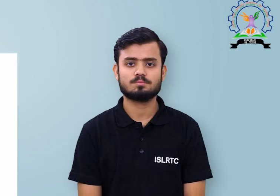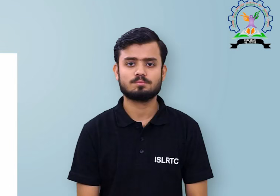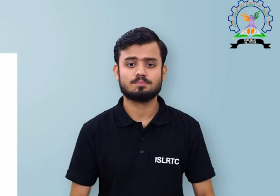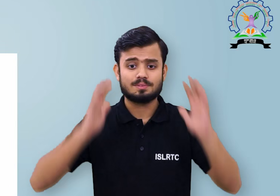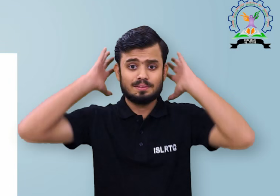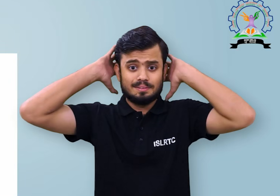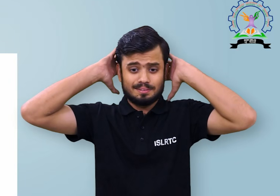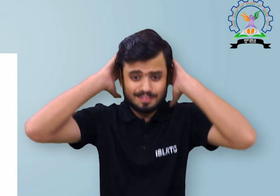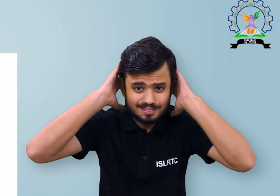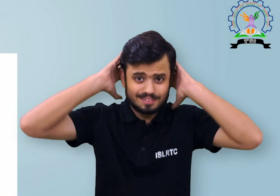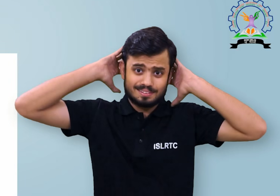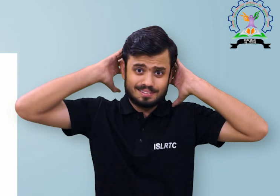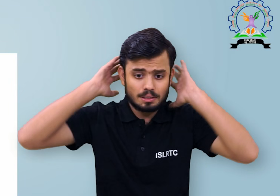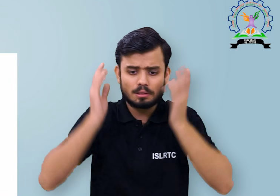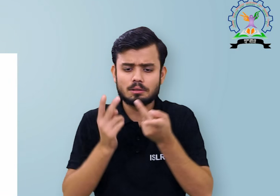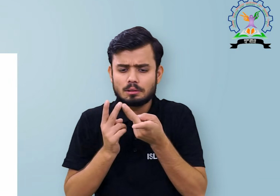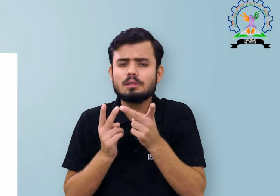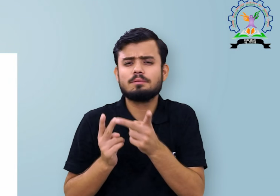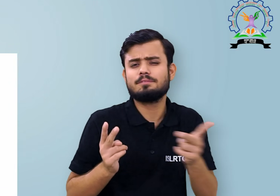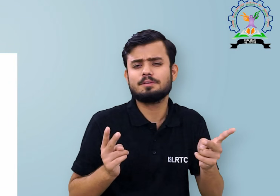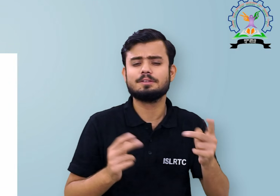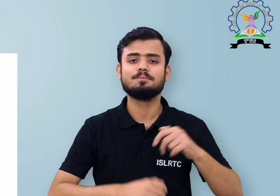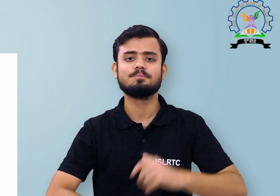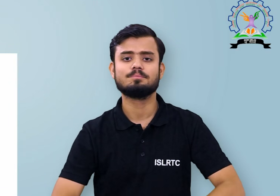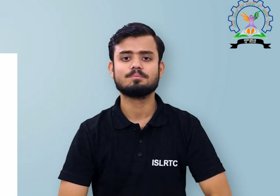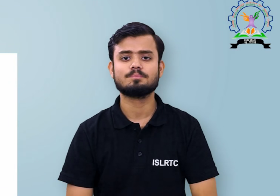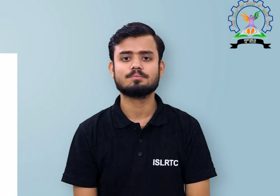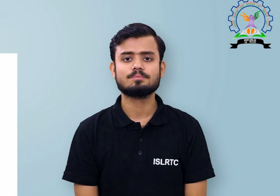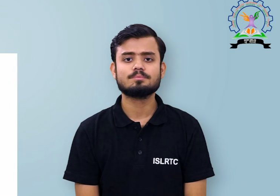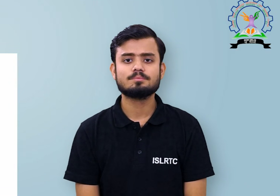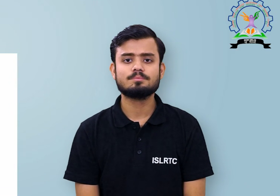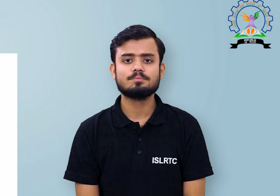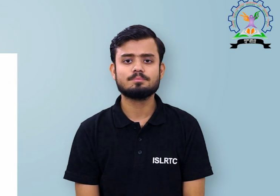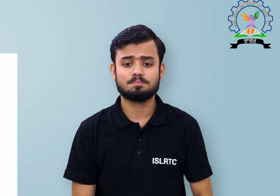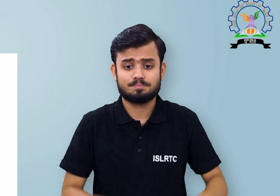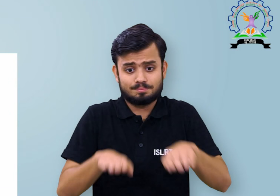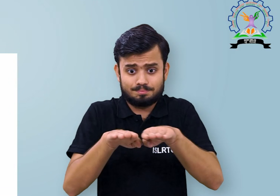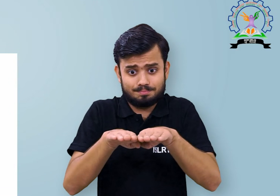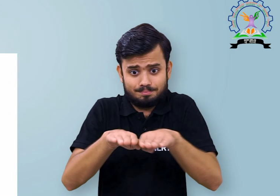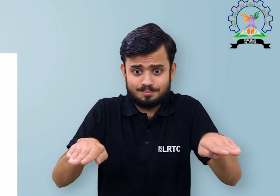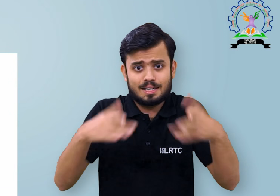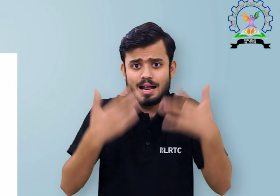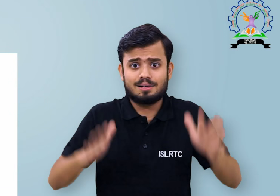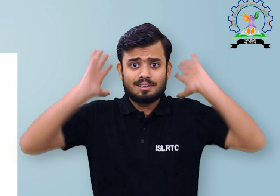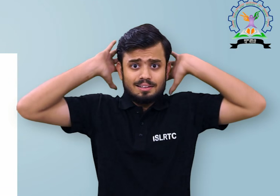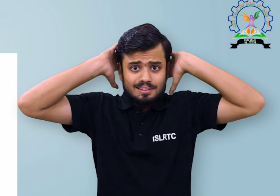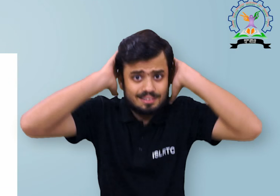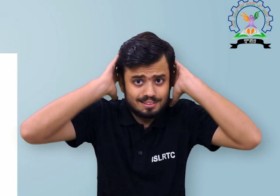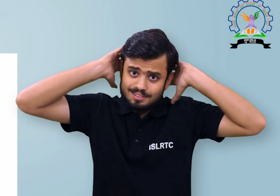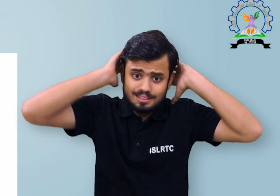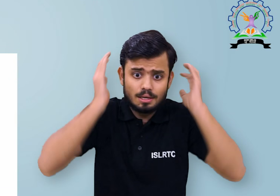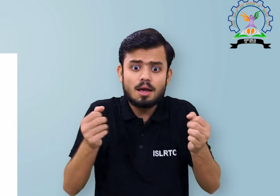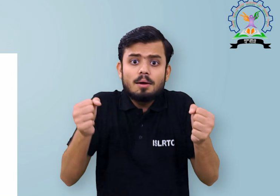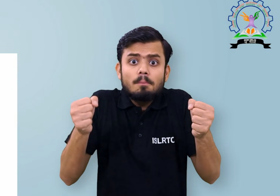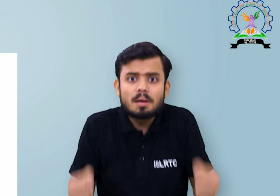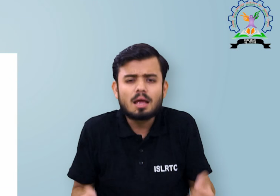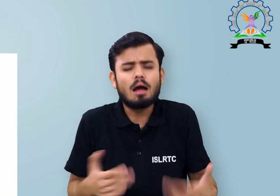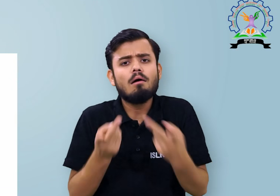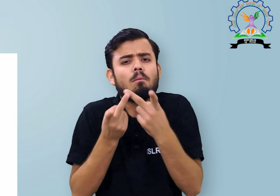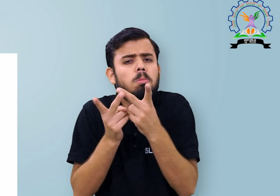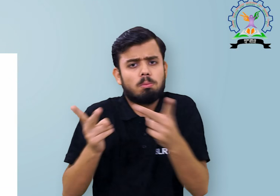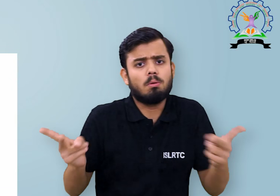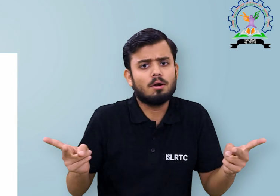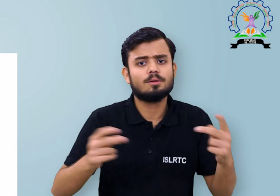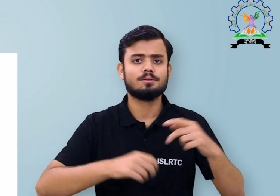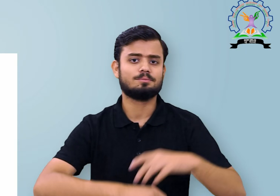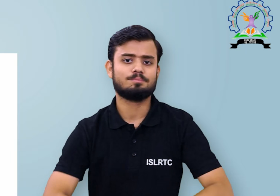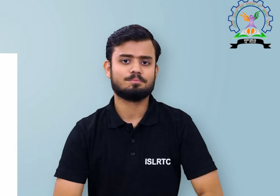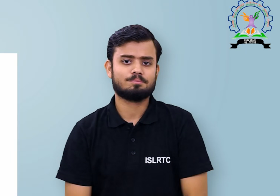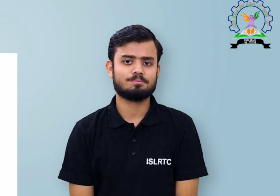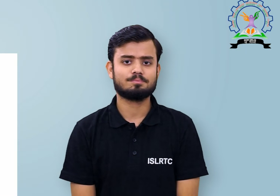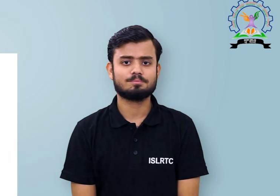Sit-Up A sit-up is an exercise that strengthens your abdominal muscles by training your endurance.